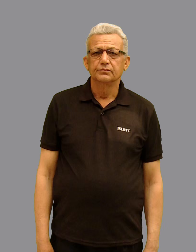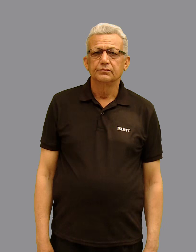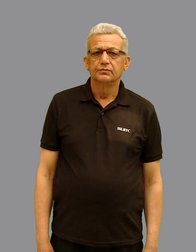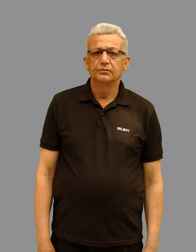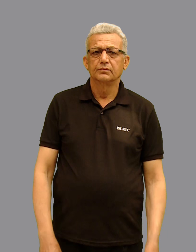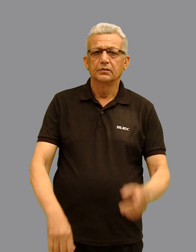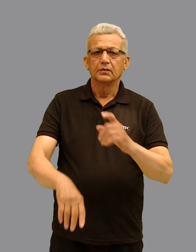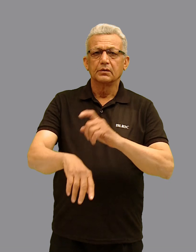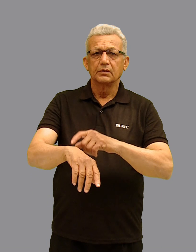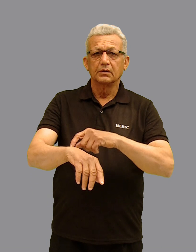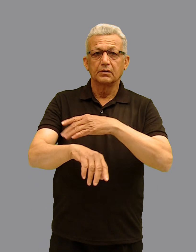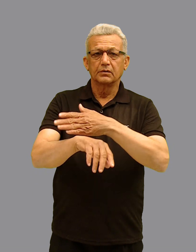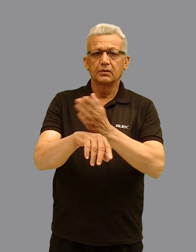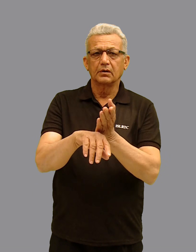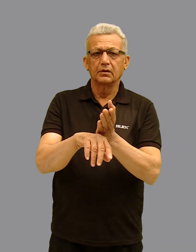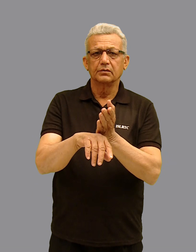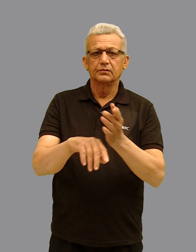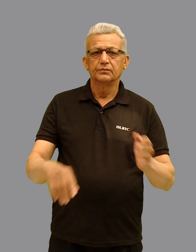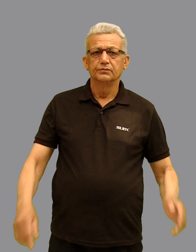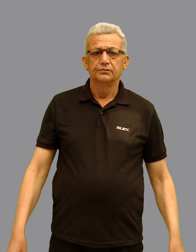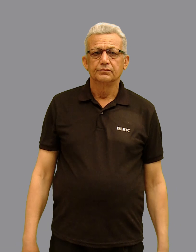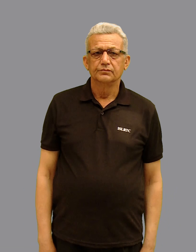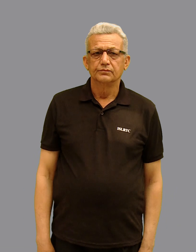Late